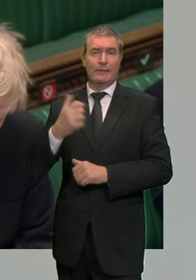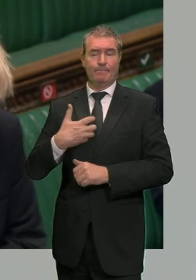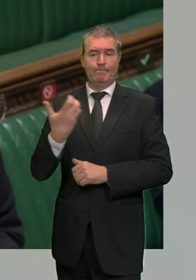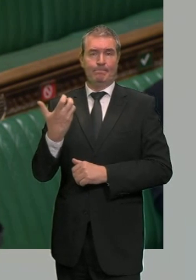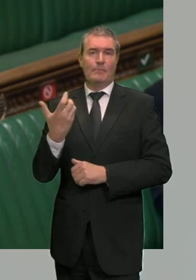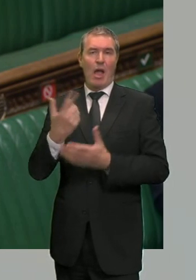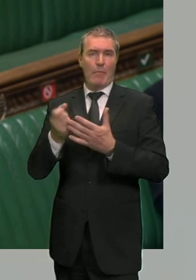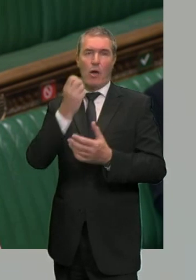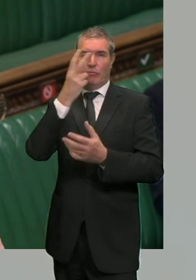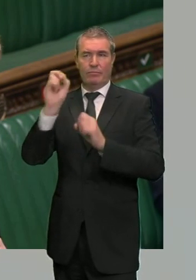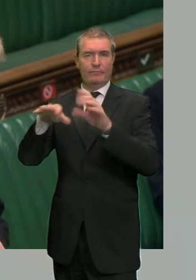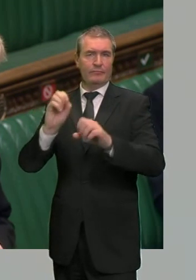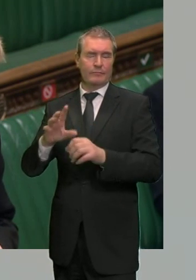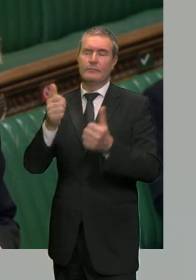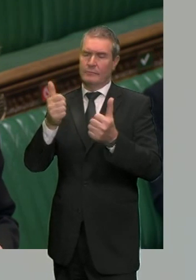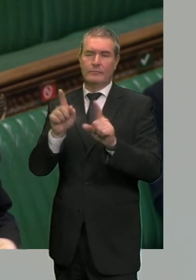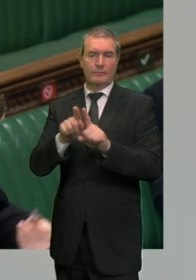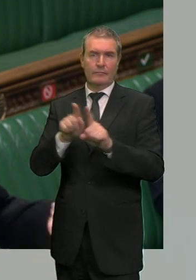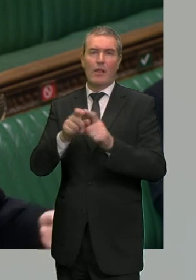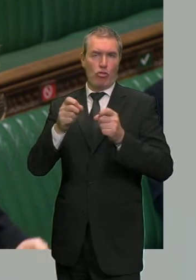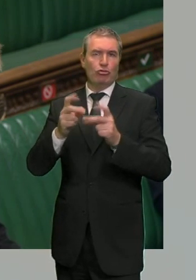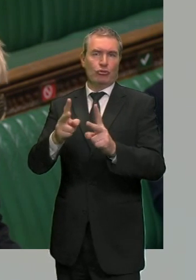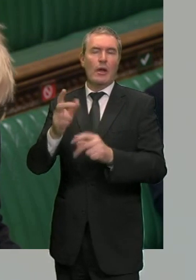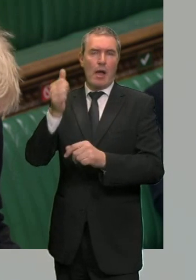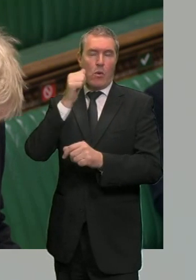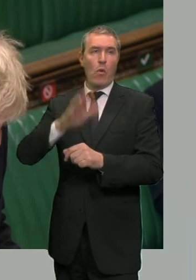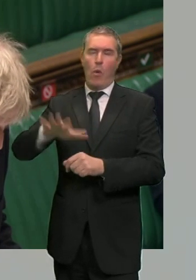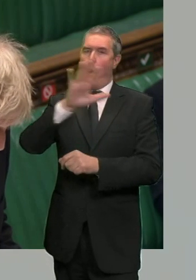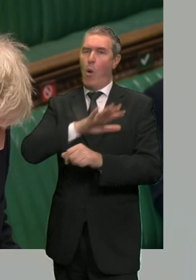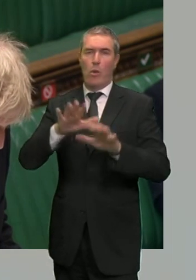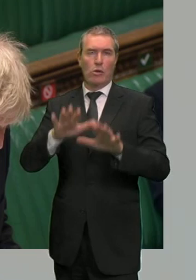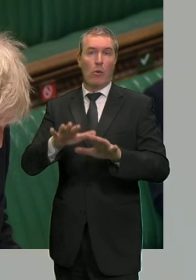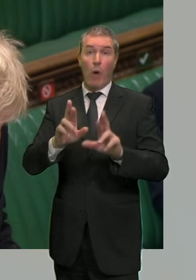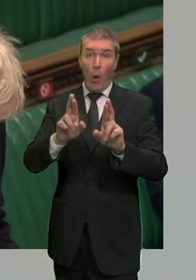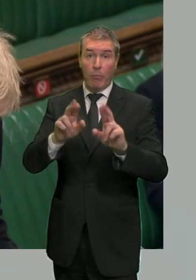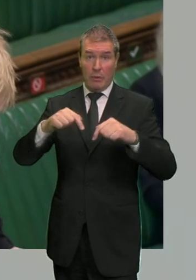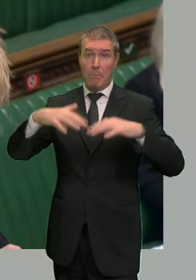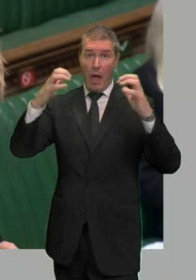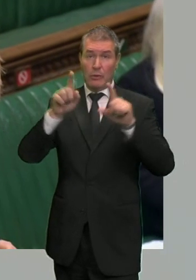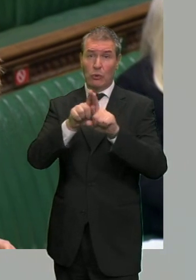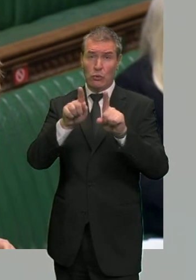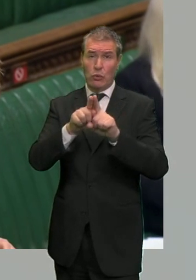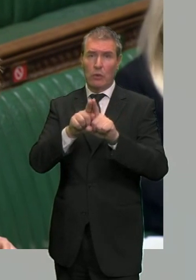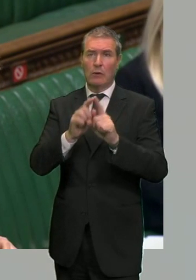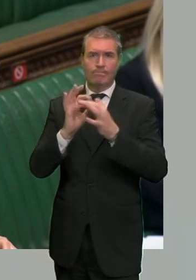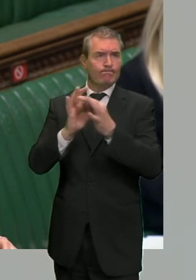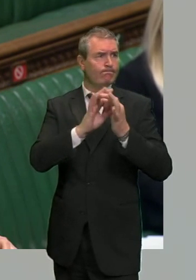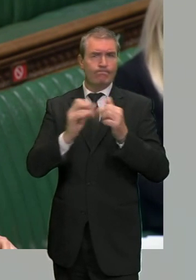I think that it is one of the things on which the whole of the country and, I hope, the whole of the House are united.